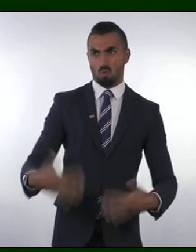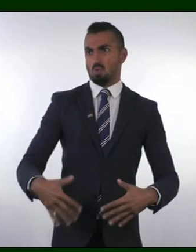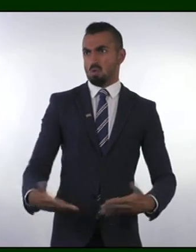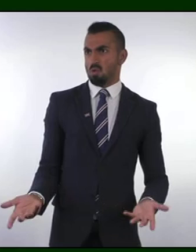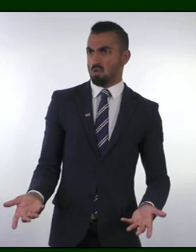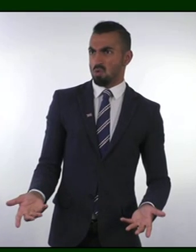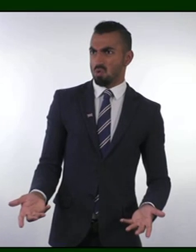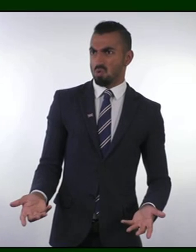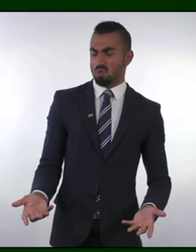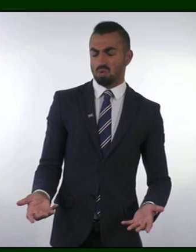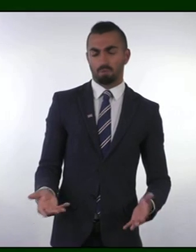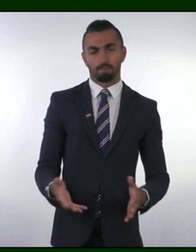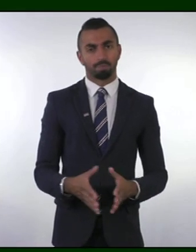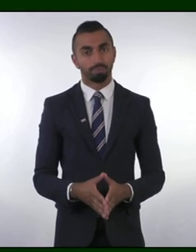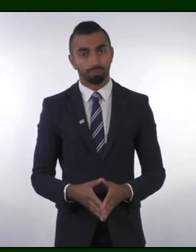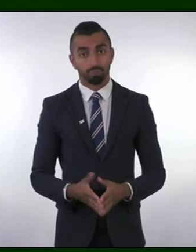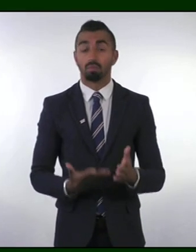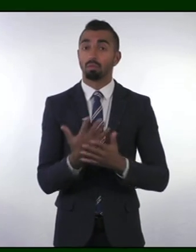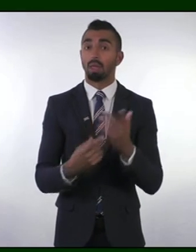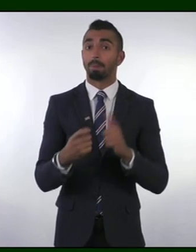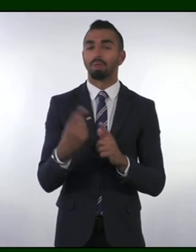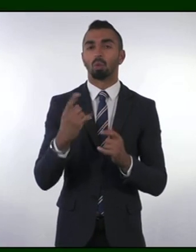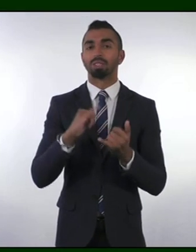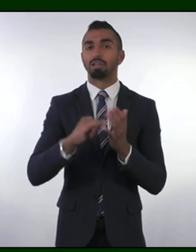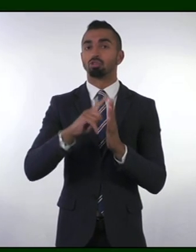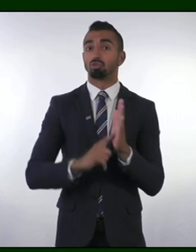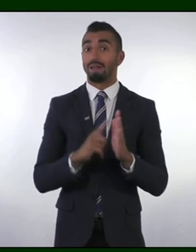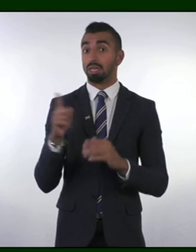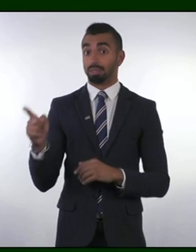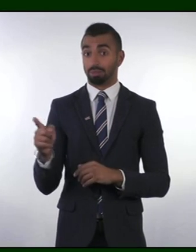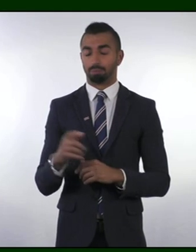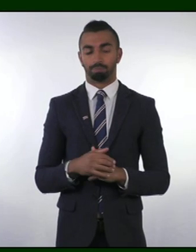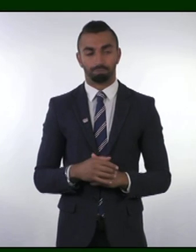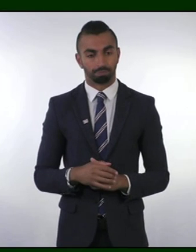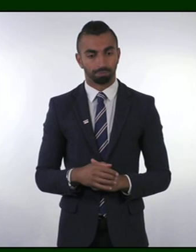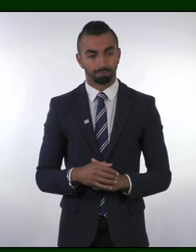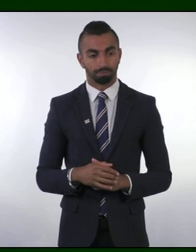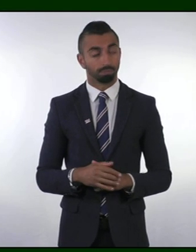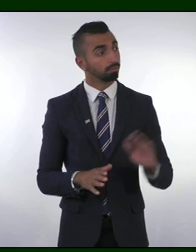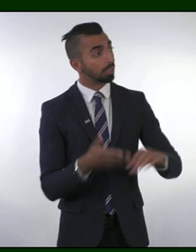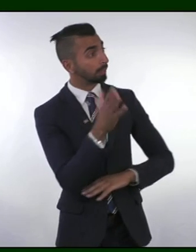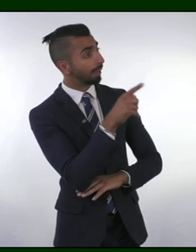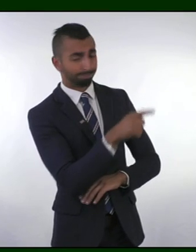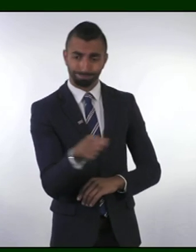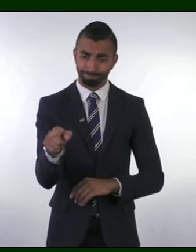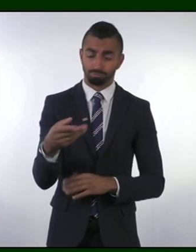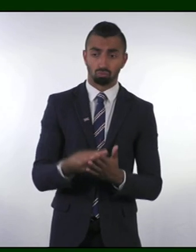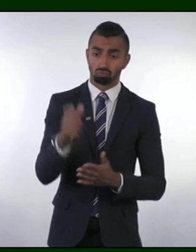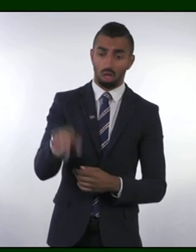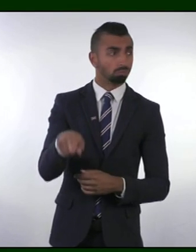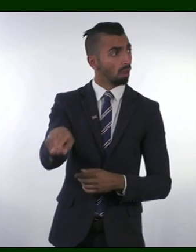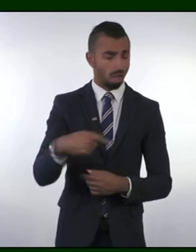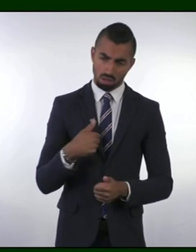I commend my right honourable Friend’s statement and the actions he has taken to ensure that we get the strongest possible recovery.